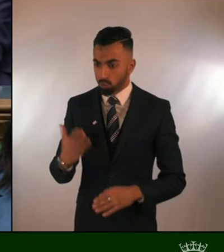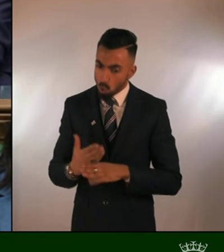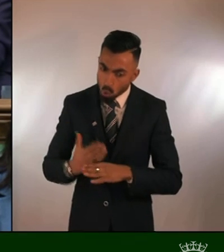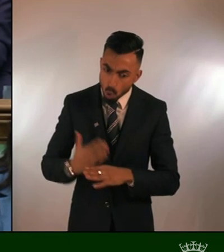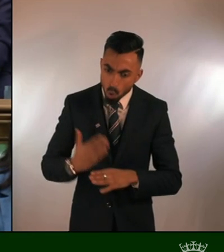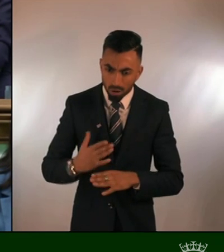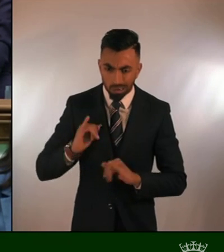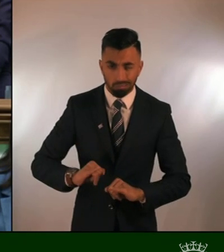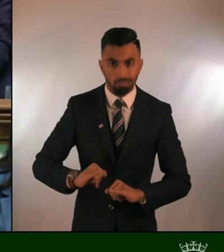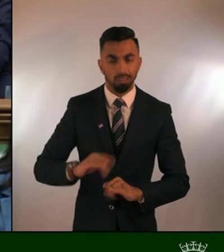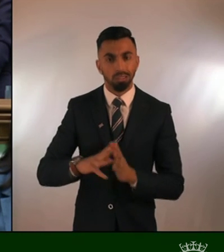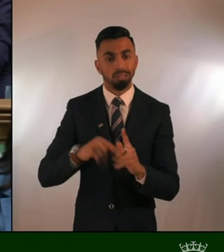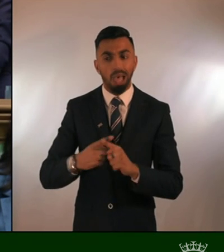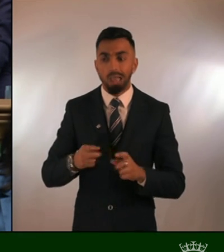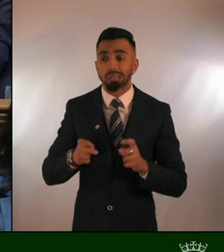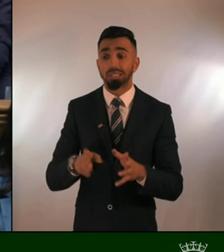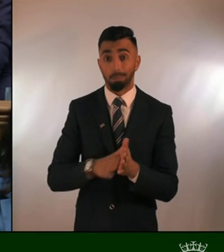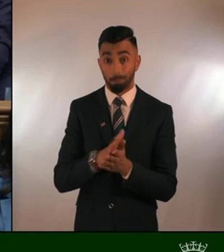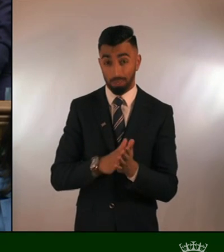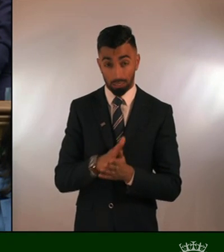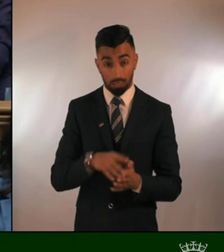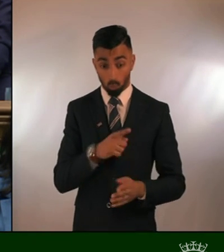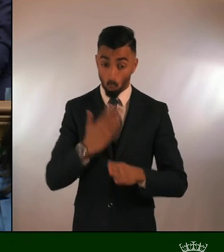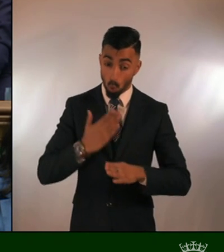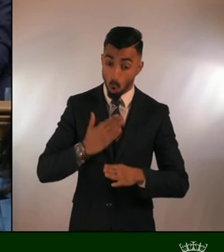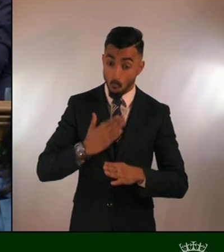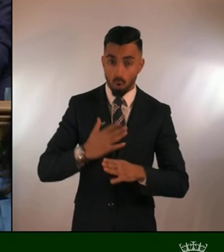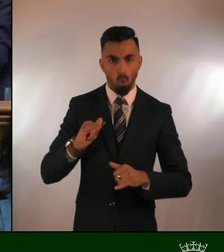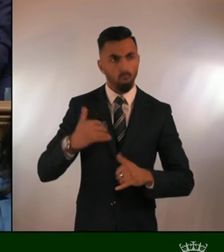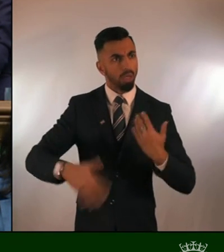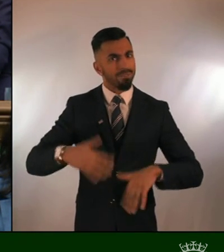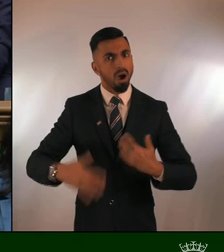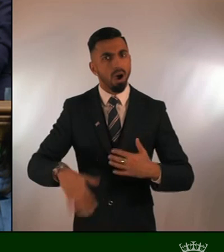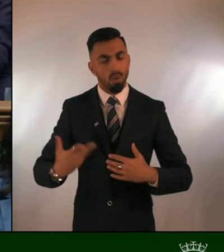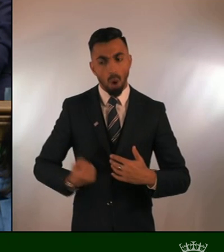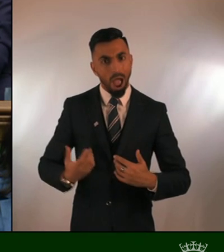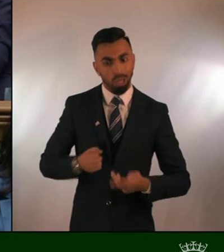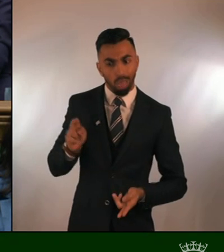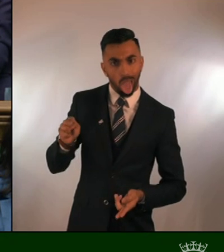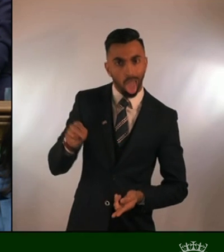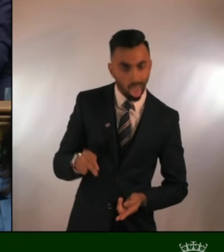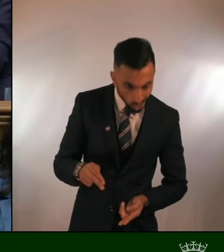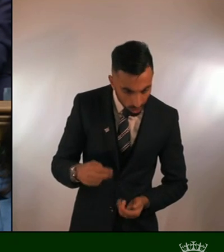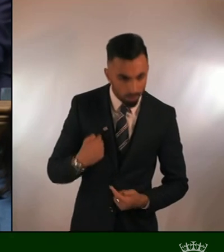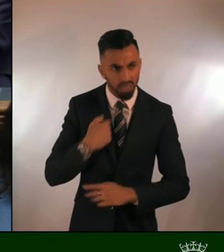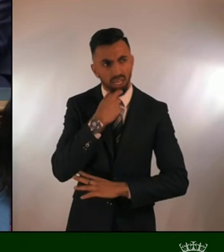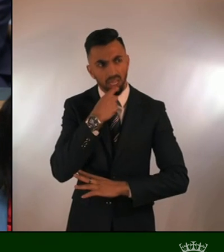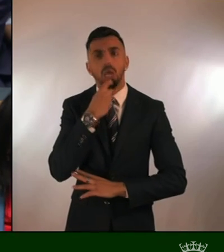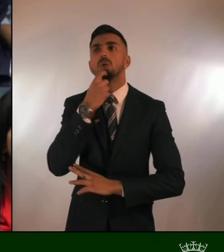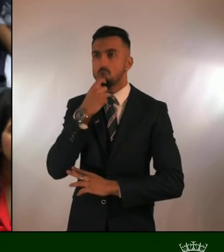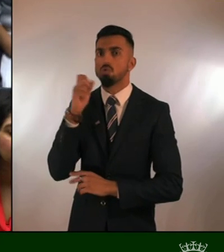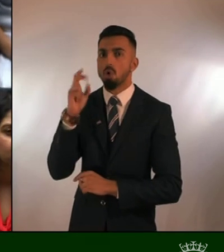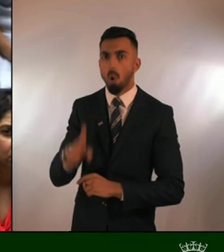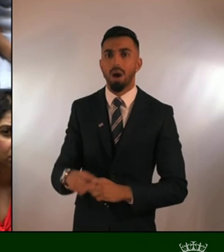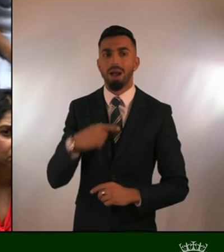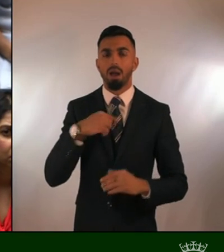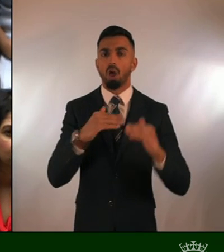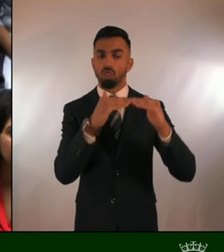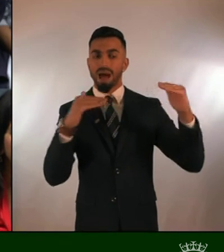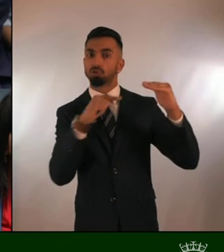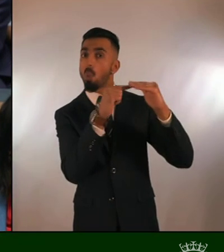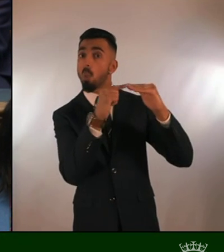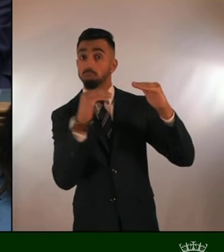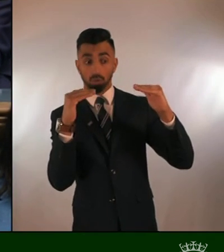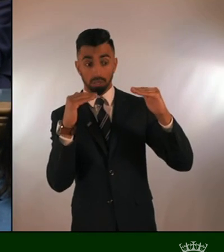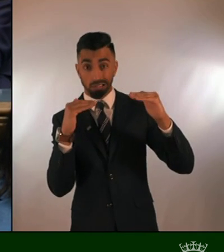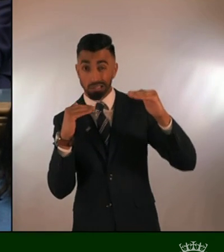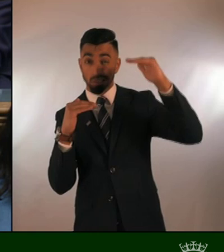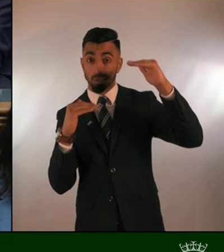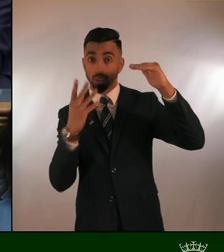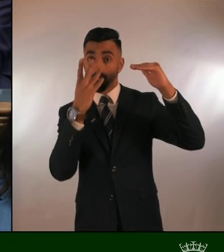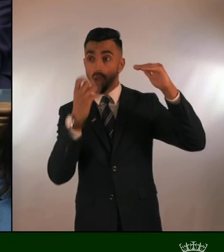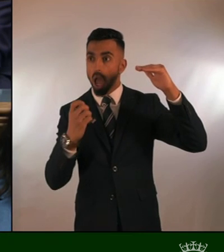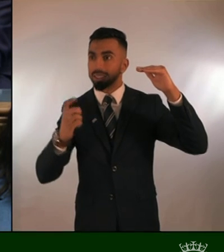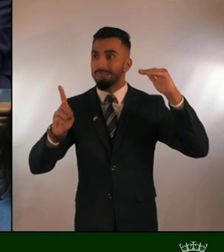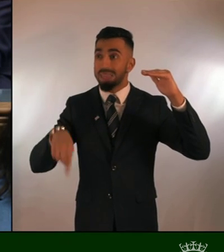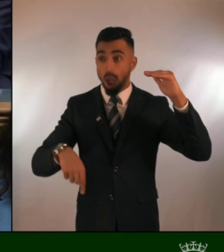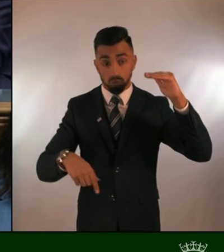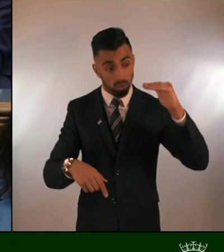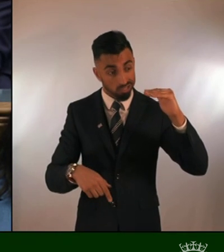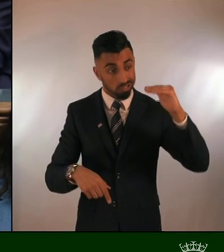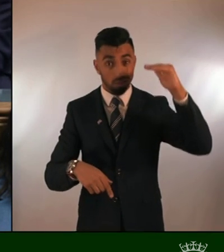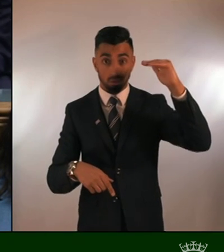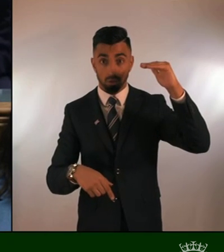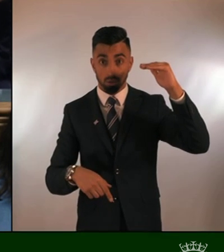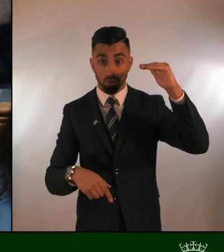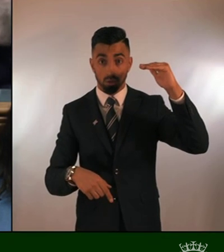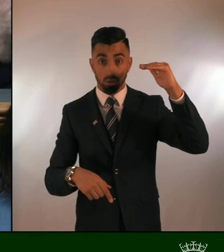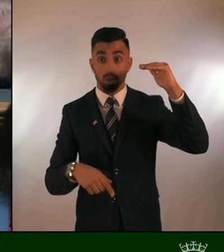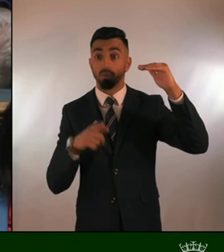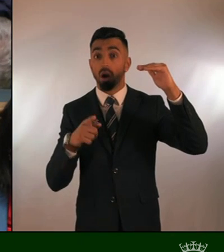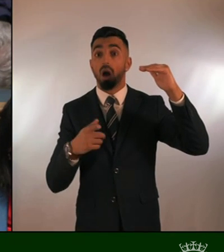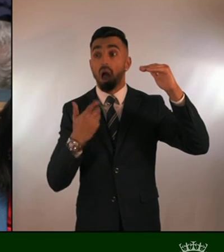To significantly reduce the number of people who the tapered annual allowance affects, I am increasing both taper thresholds by £90,000, removing anyone with income below £200,000.